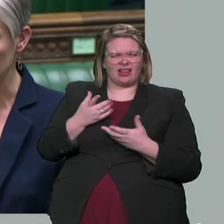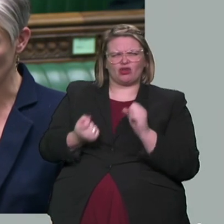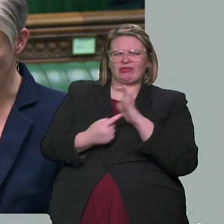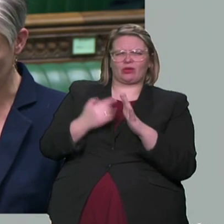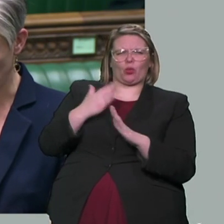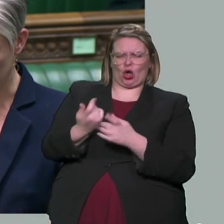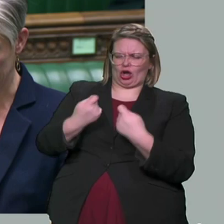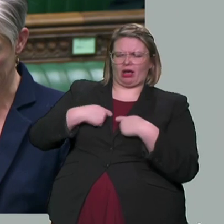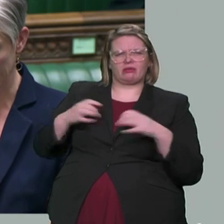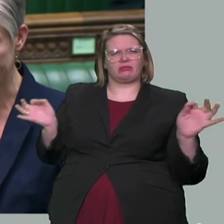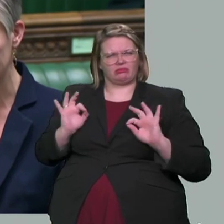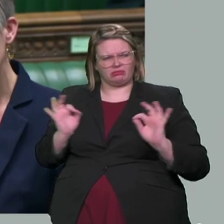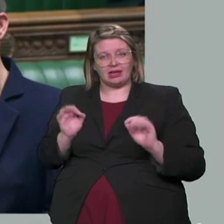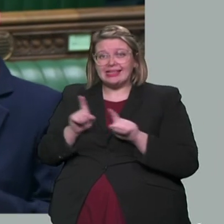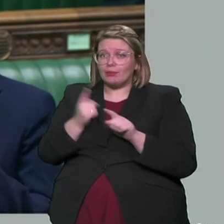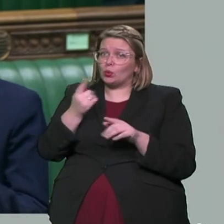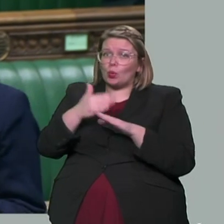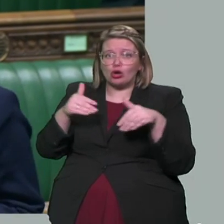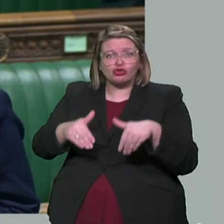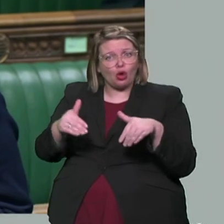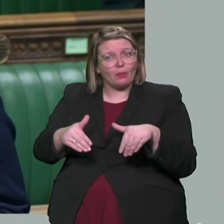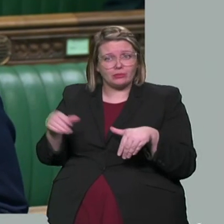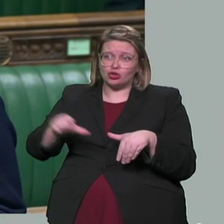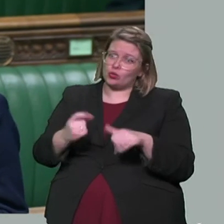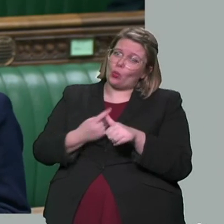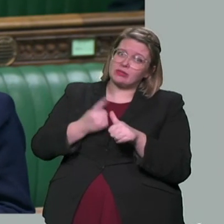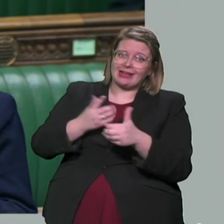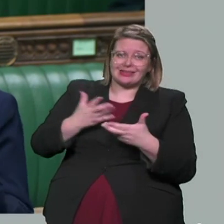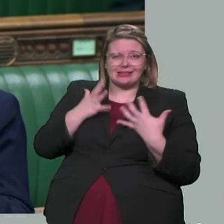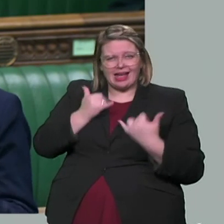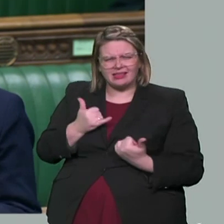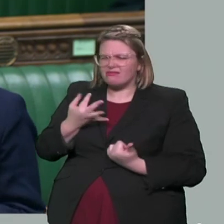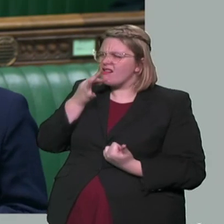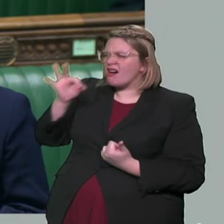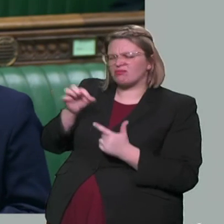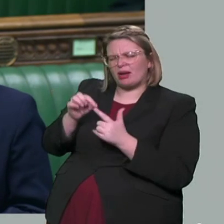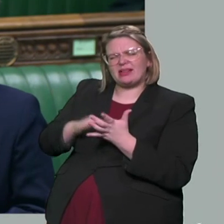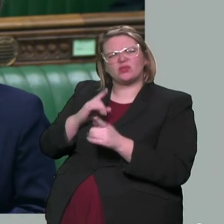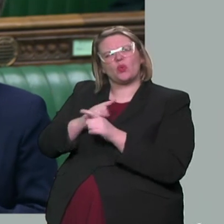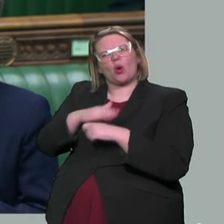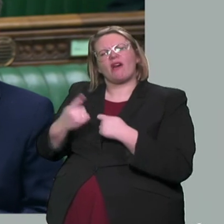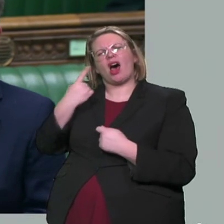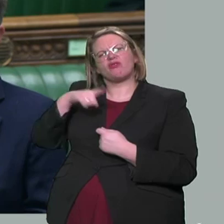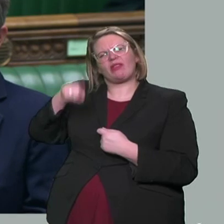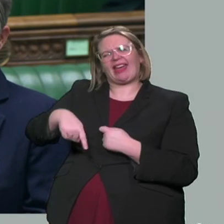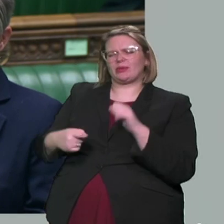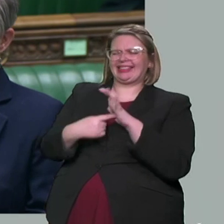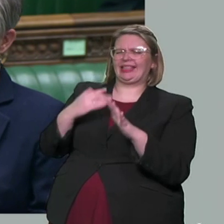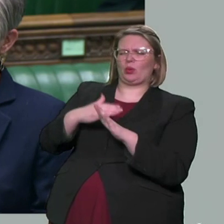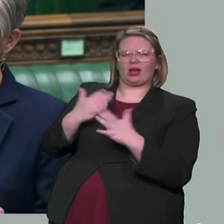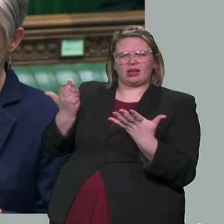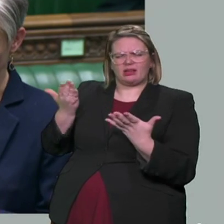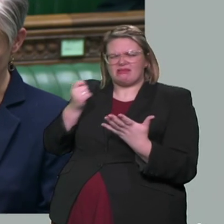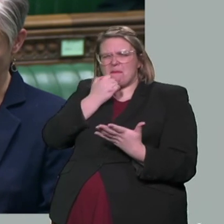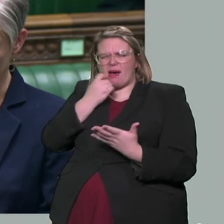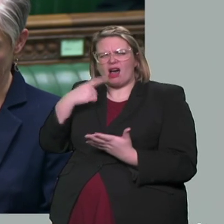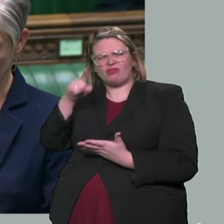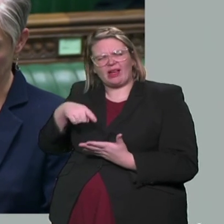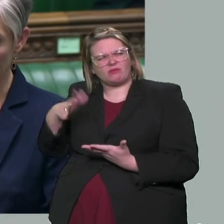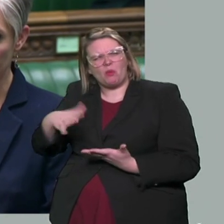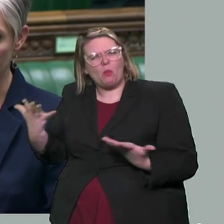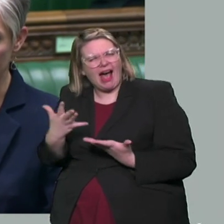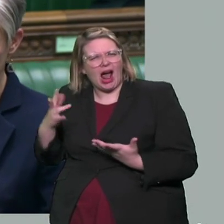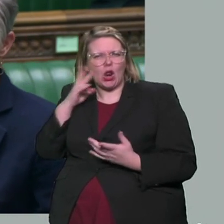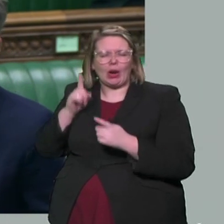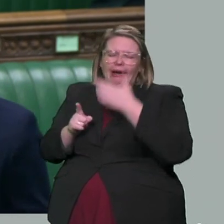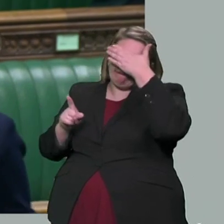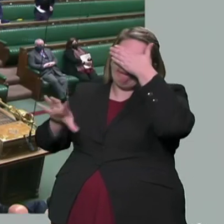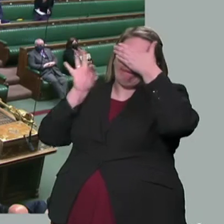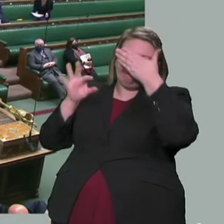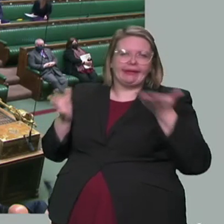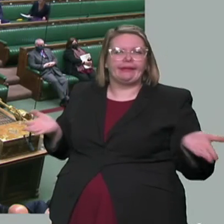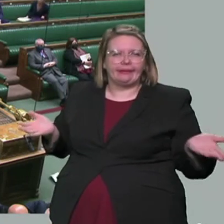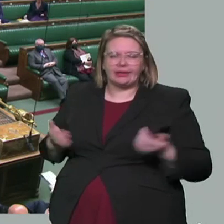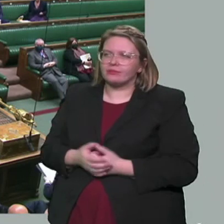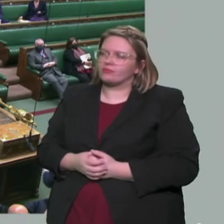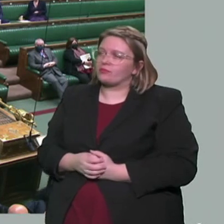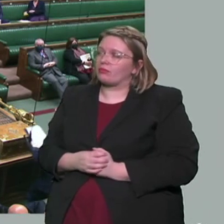Indeed, we could add supermarket workers to that list. Would the Prime Minister explain where that number of 100,000 came from, because it seems at the moment to have been plucked out of the air for yesterday’s press conference?